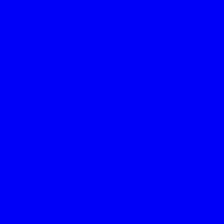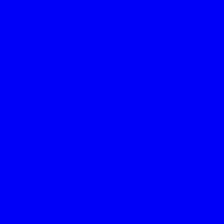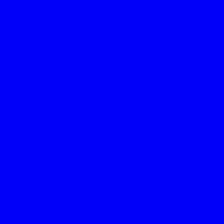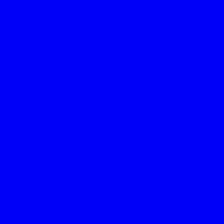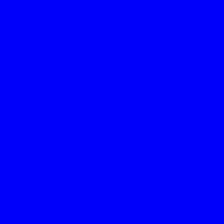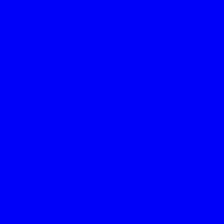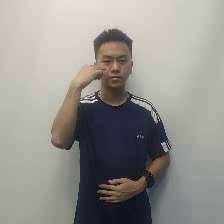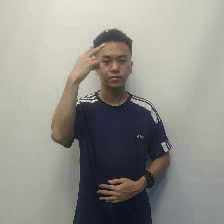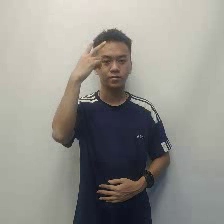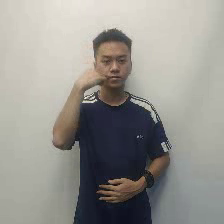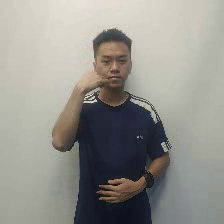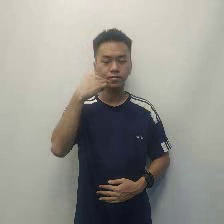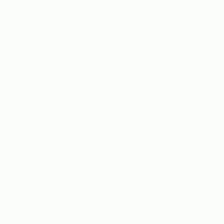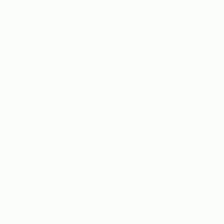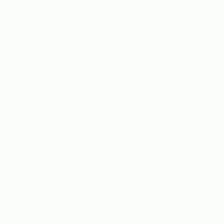Khóc